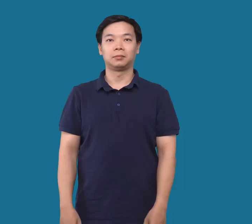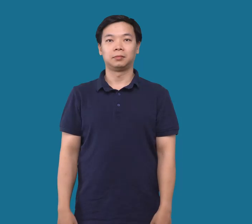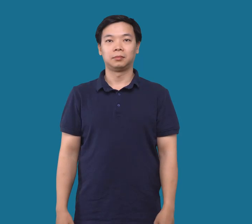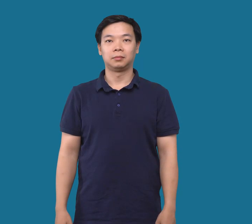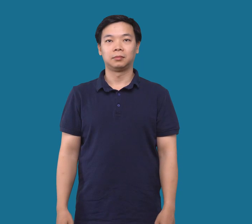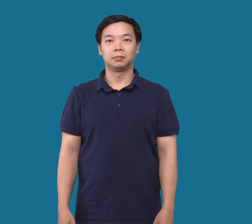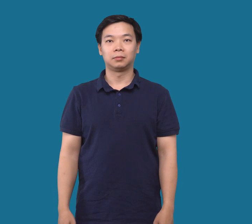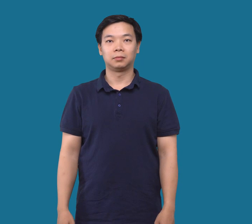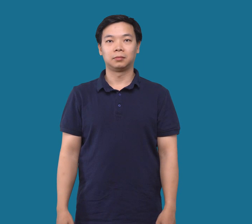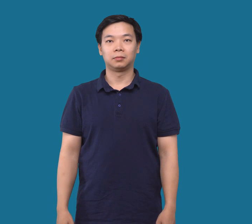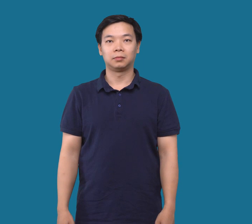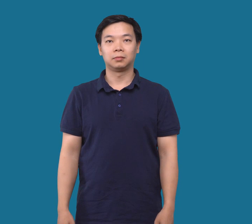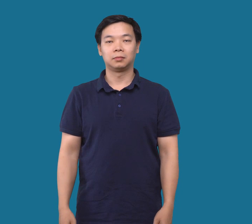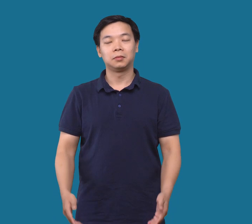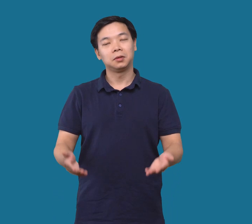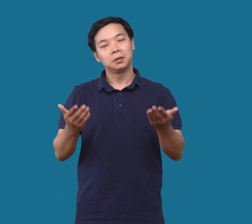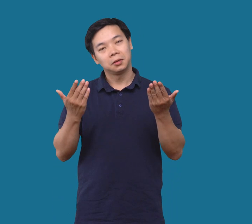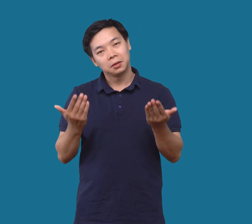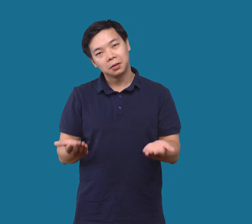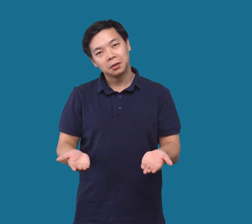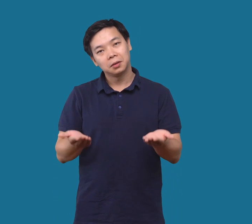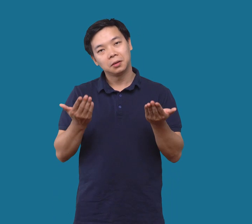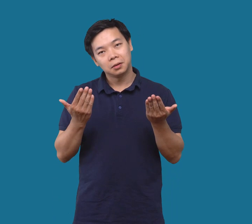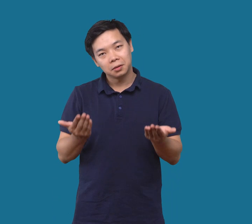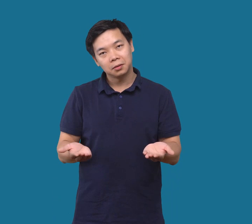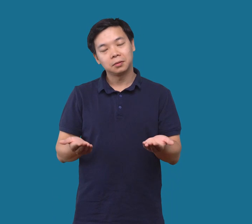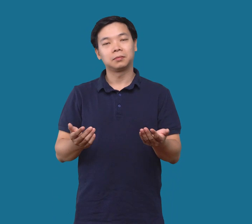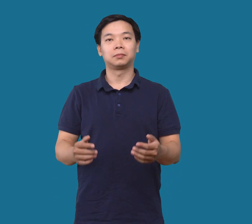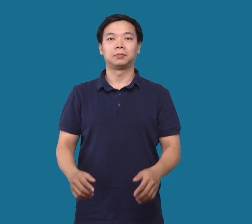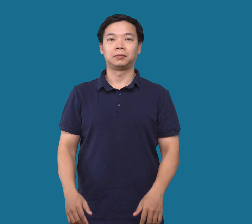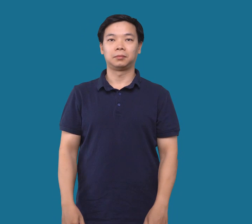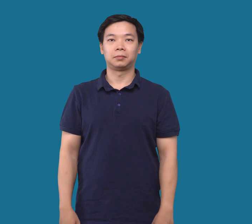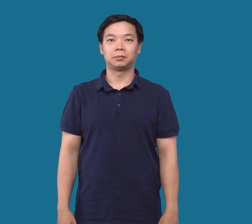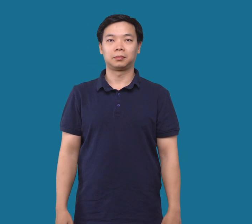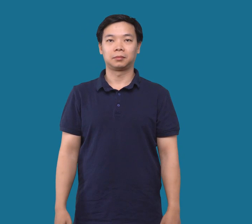nhẹ nhàng